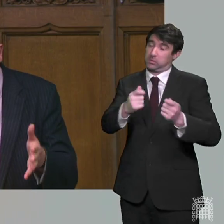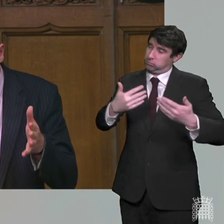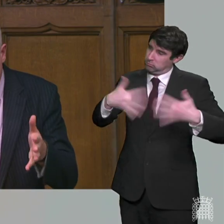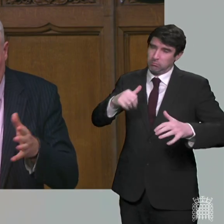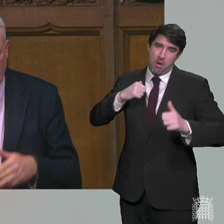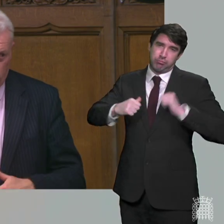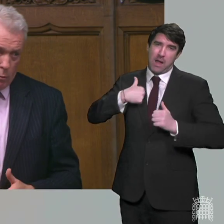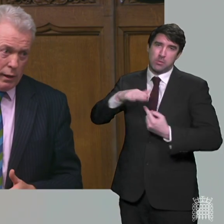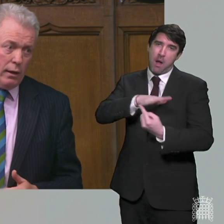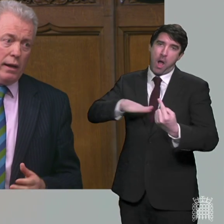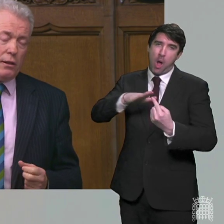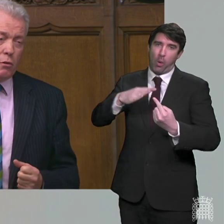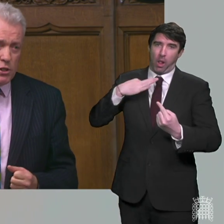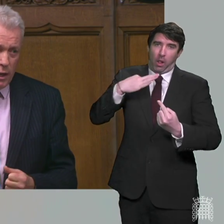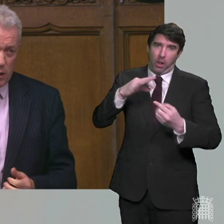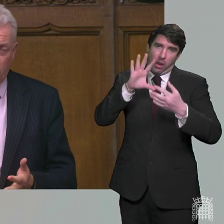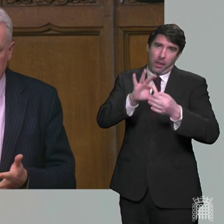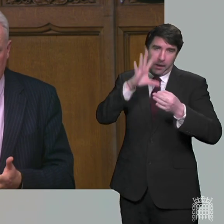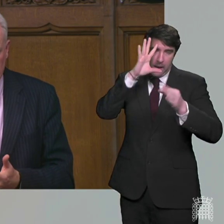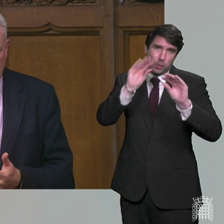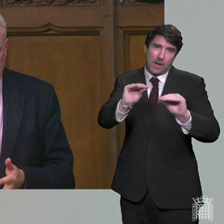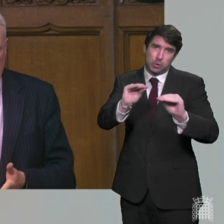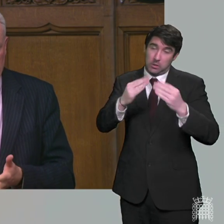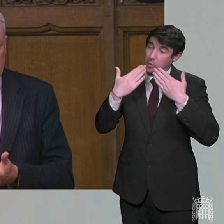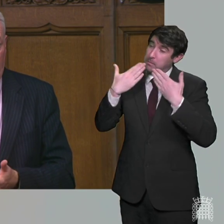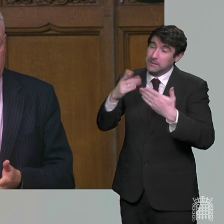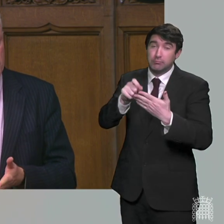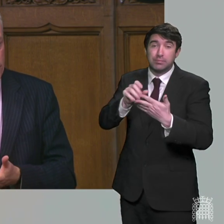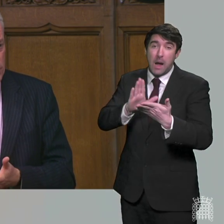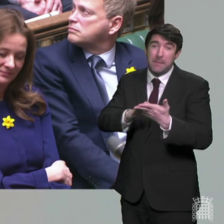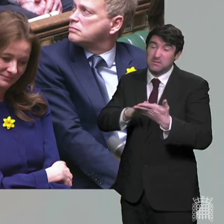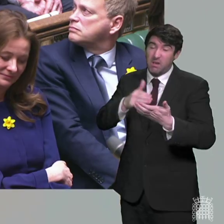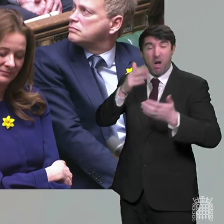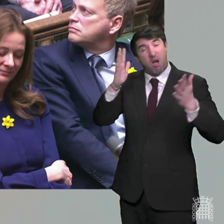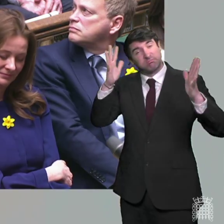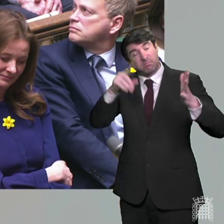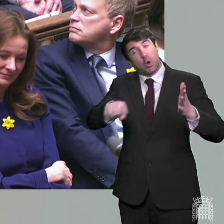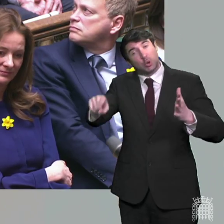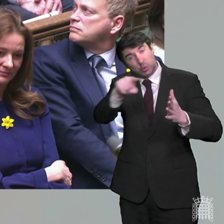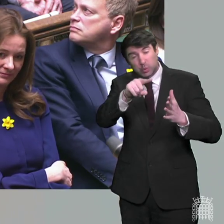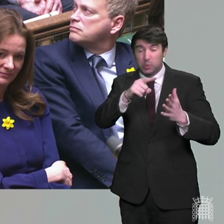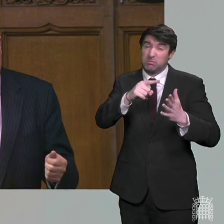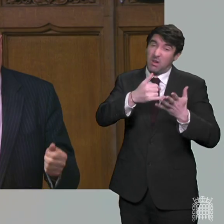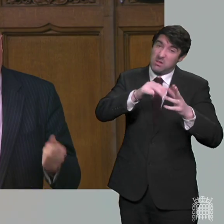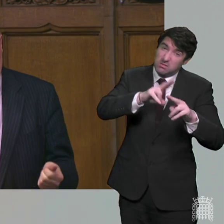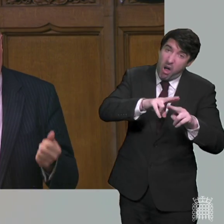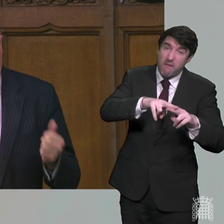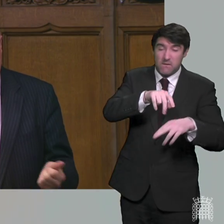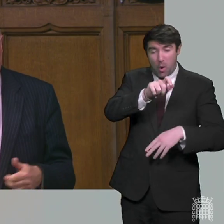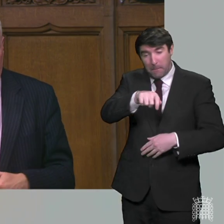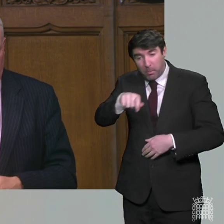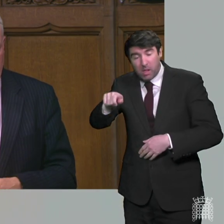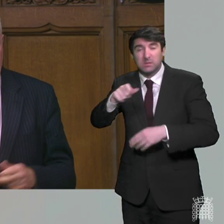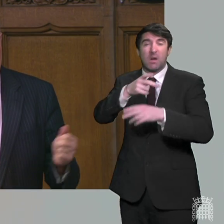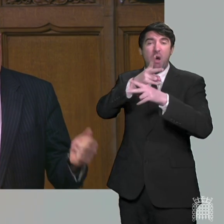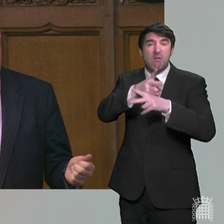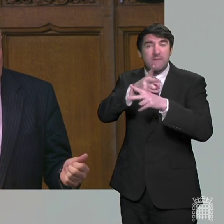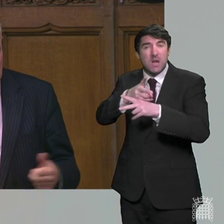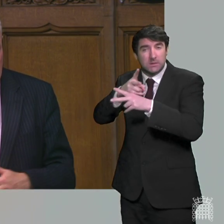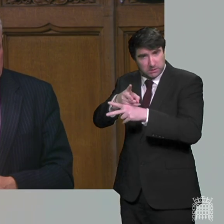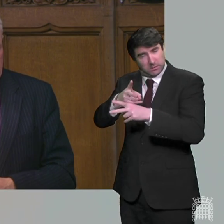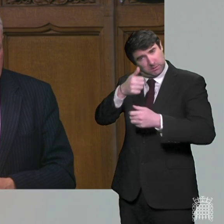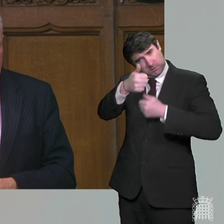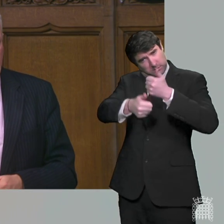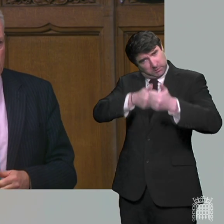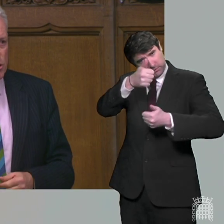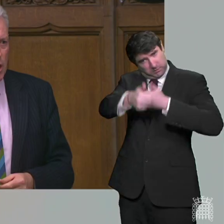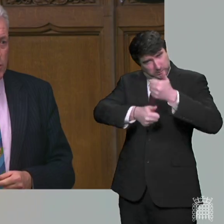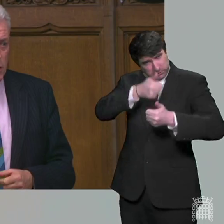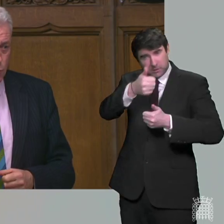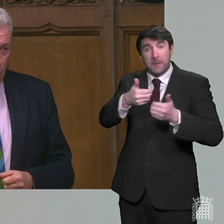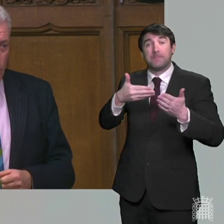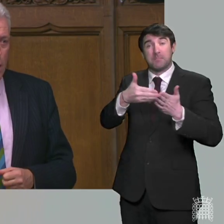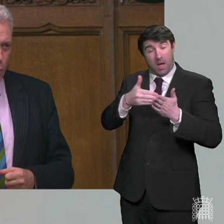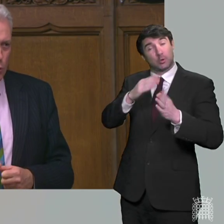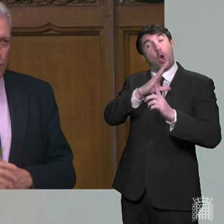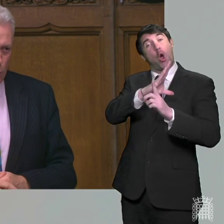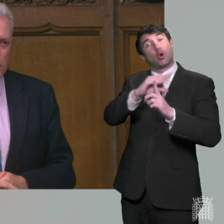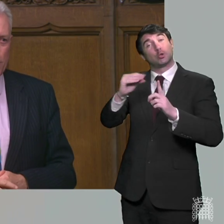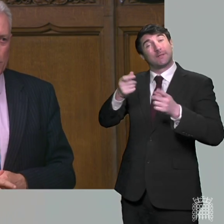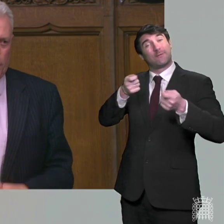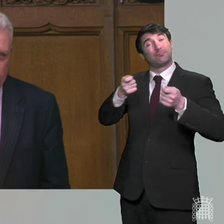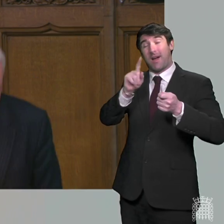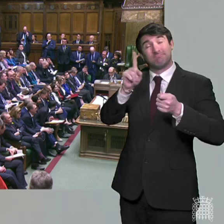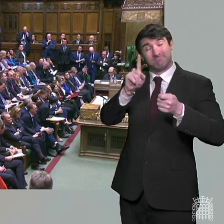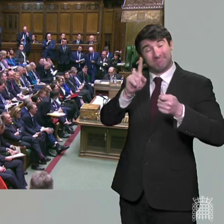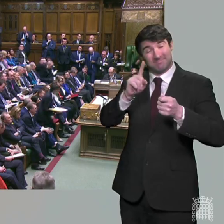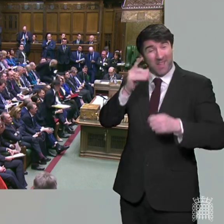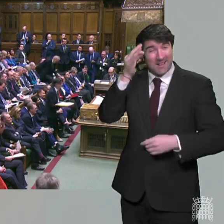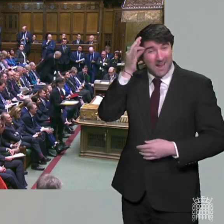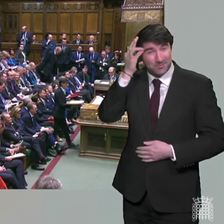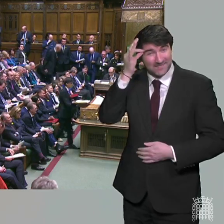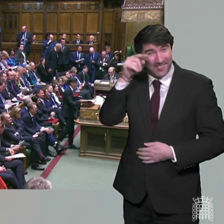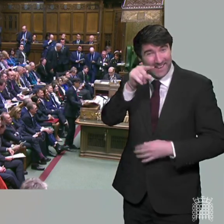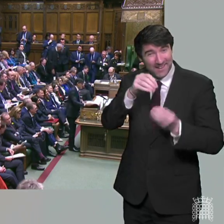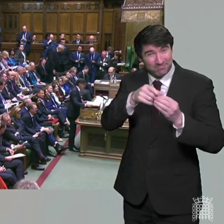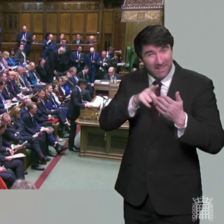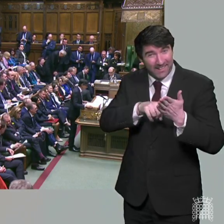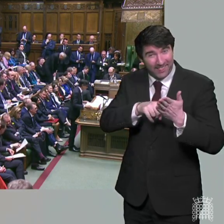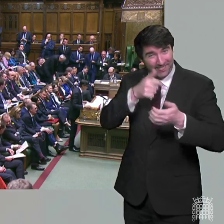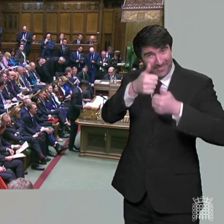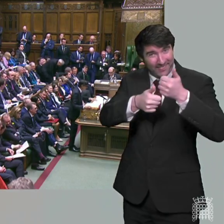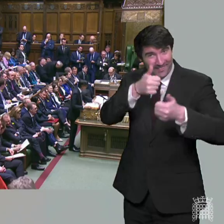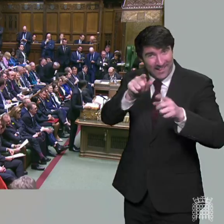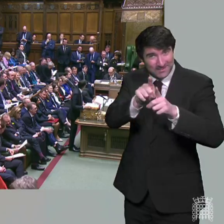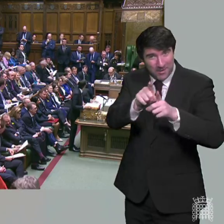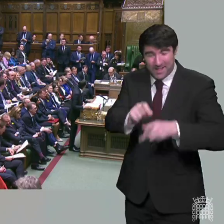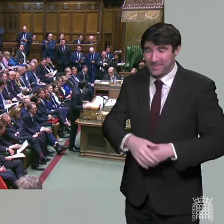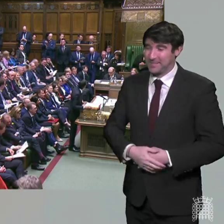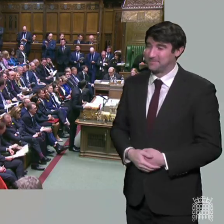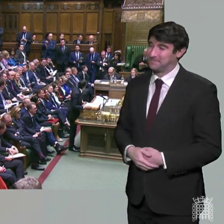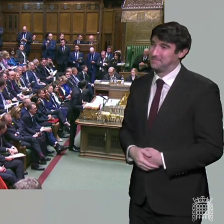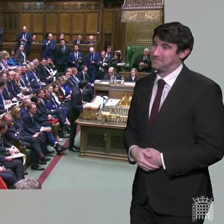Will the Prime Minister please join me in congratulating our fantastic teachers, staff, governors and pupils, as well as Councillor Gareth Barnard and the entire education team in Conservative-run Bracknell Forest Council?